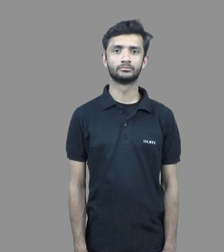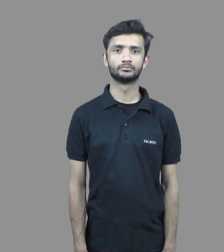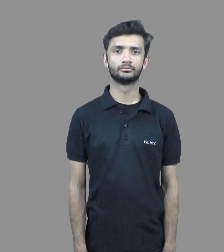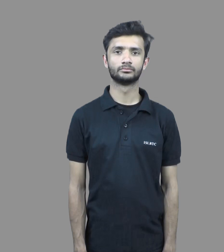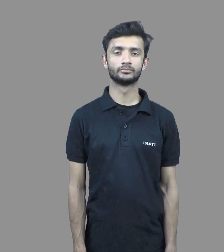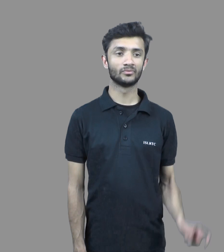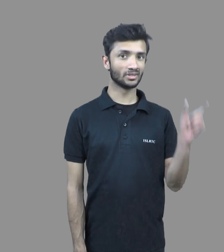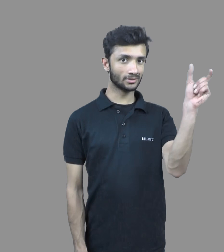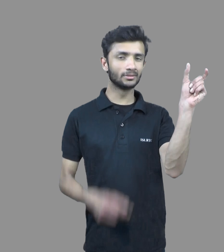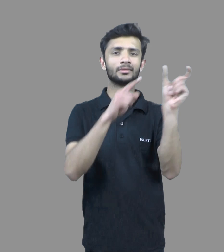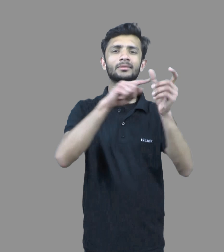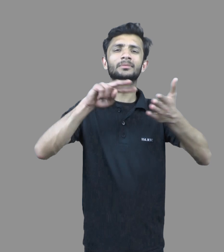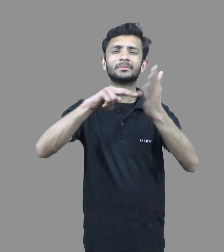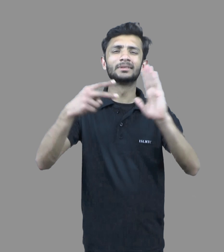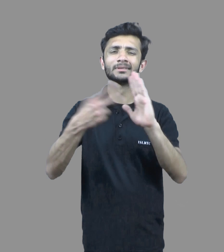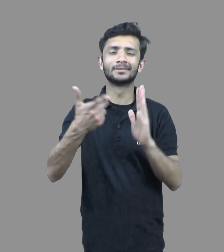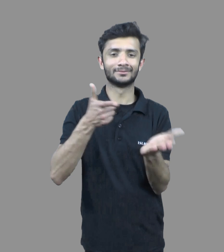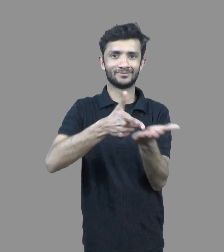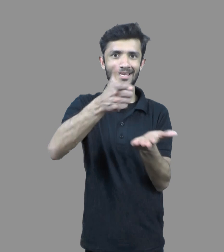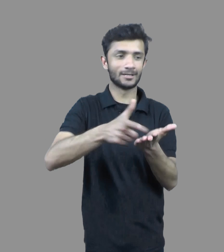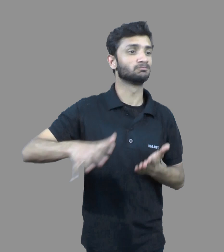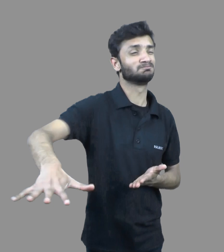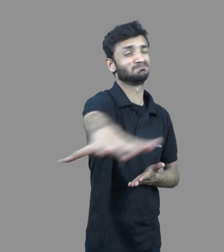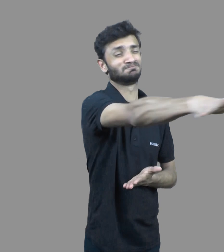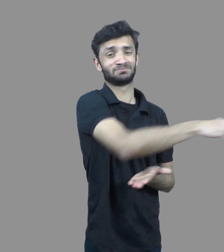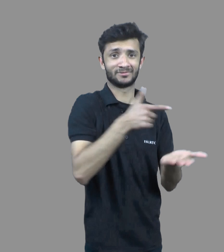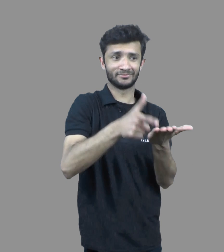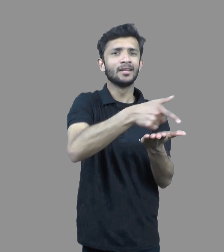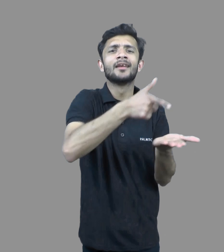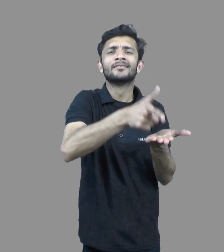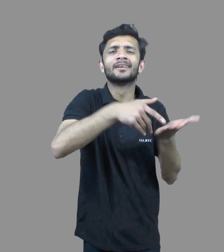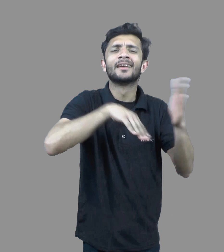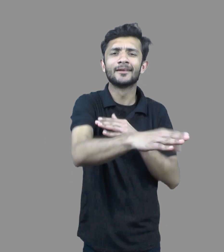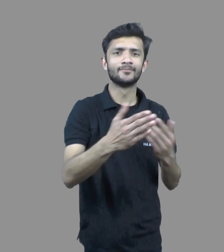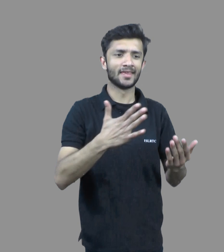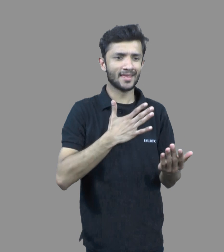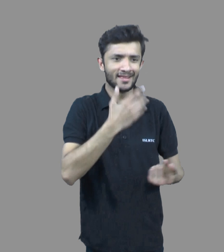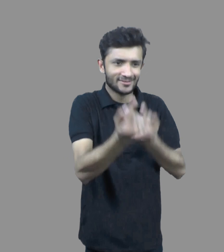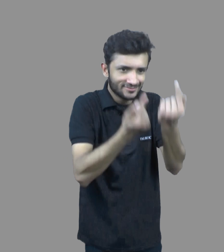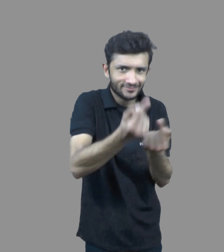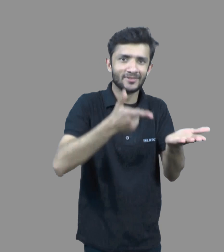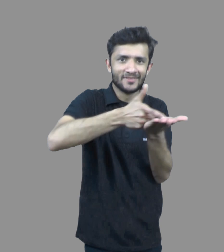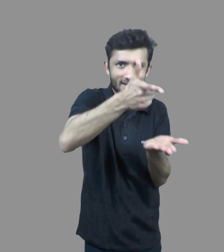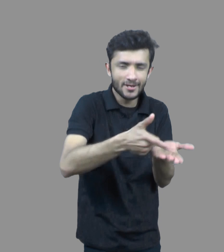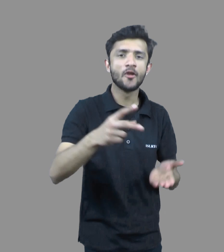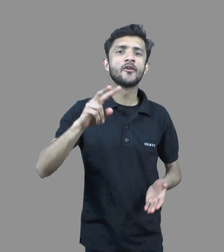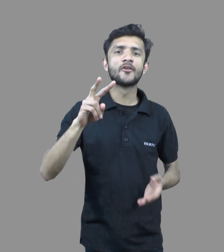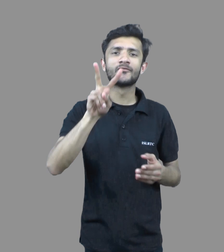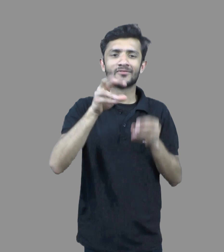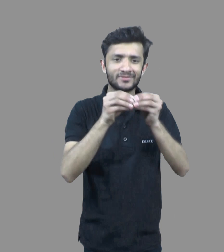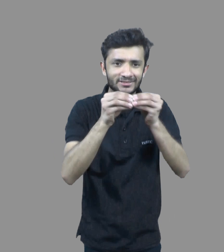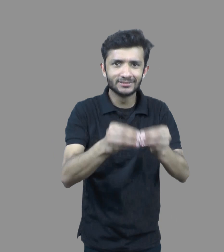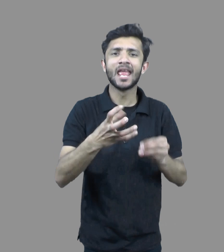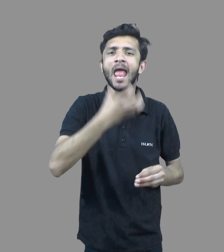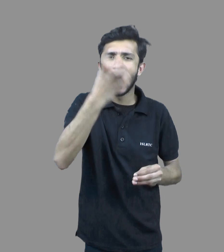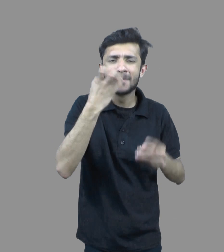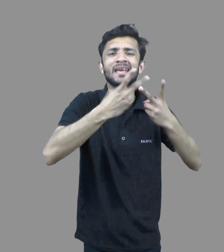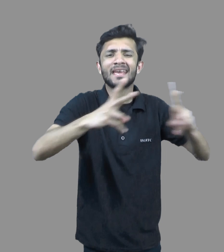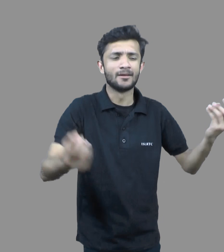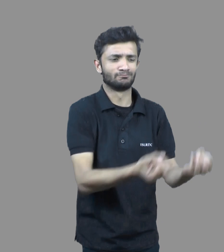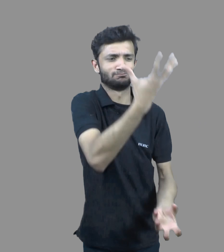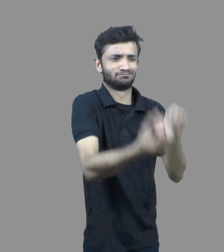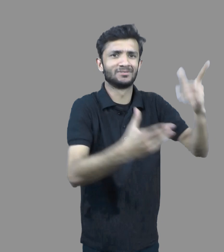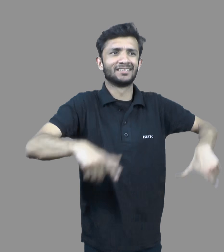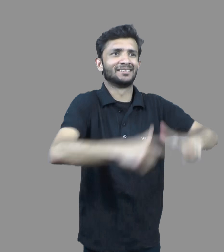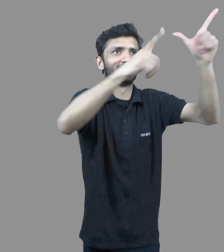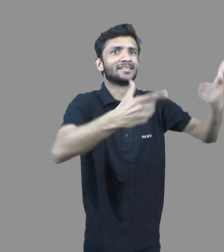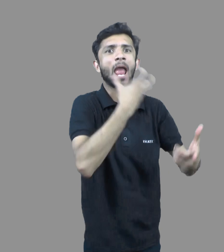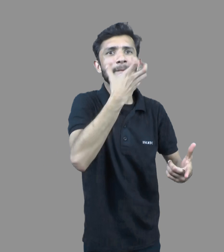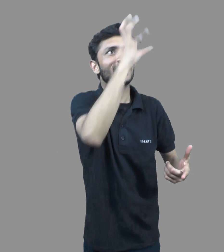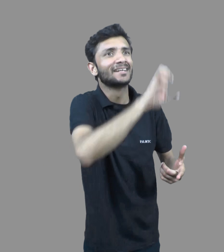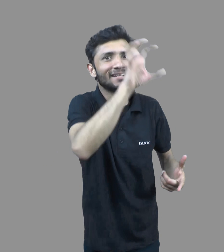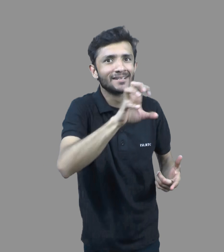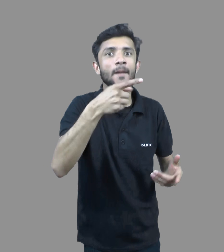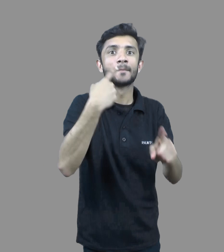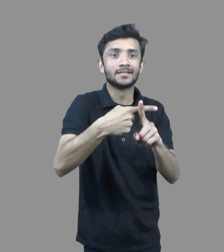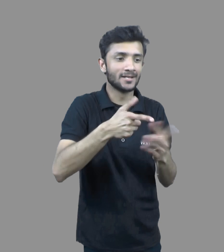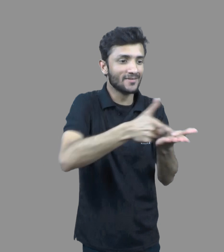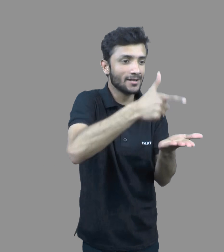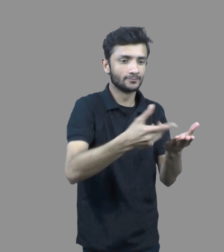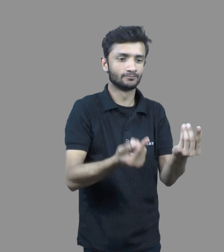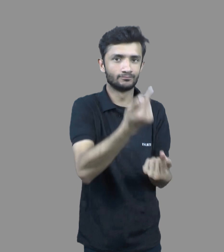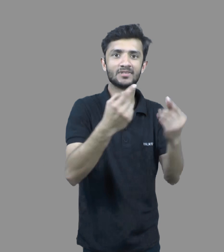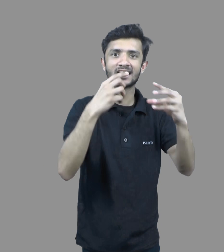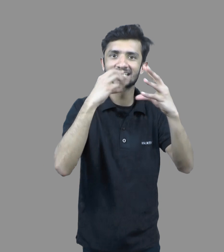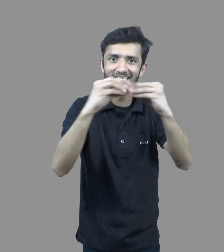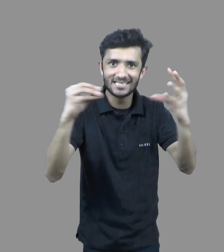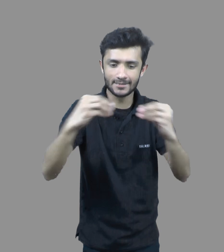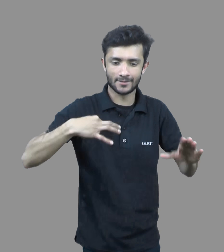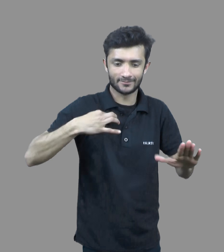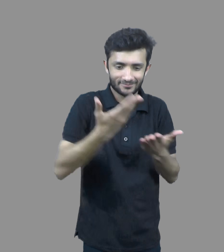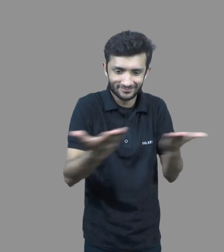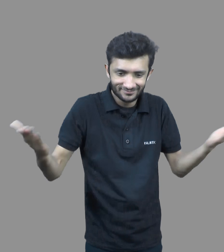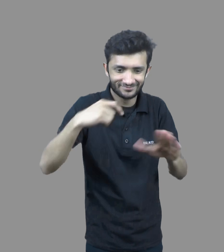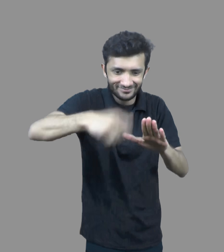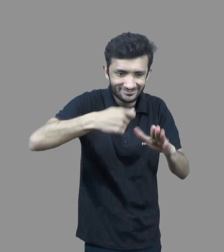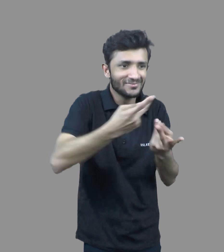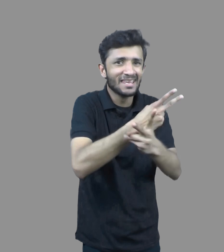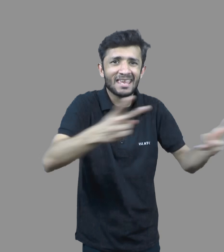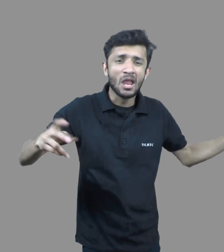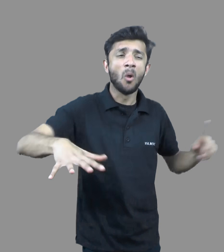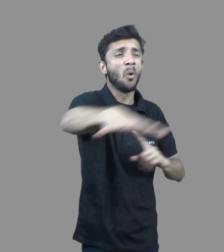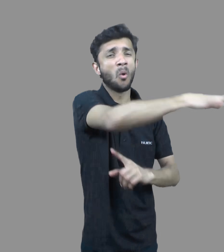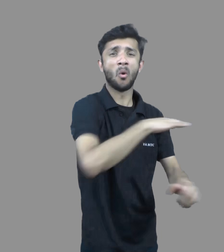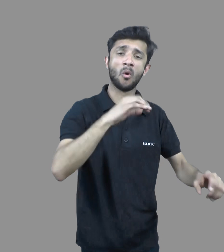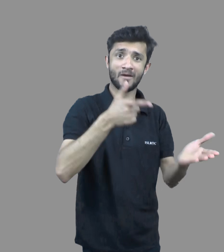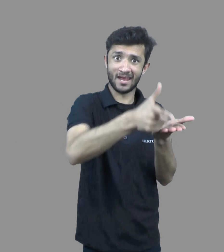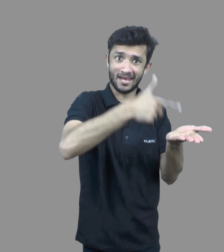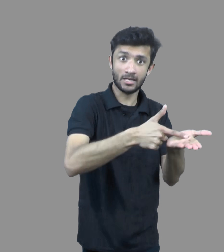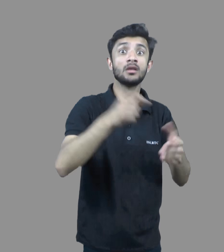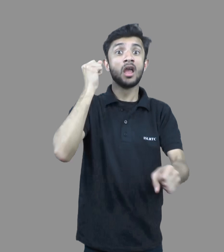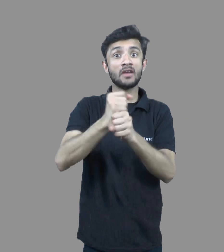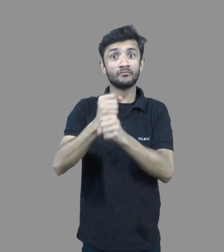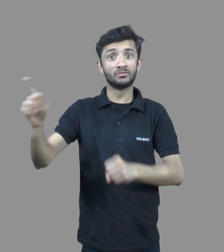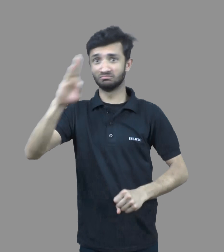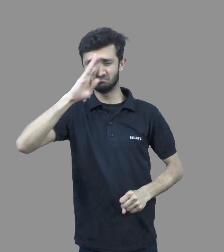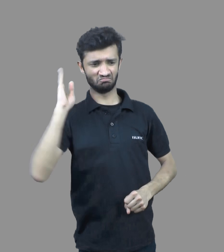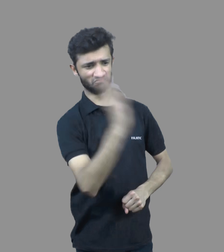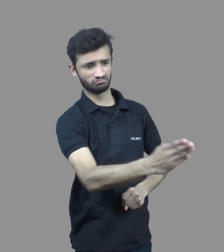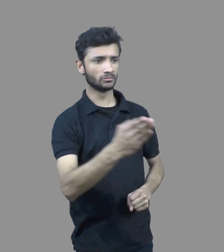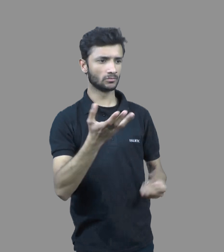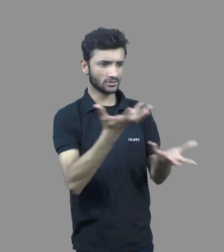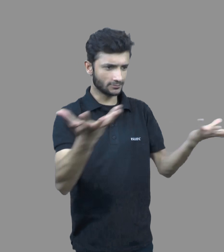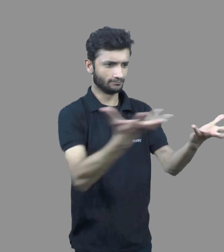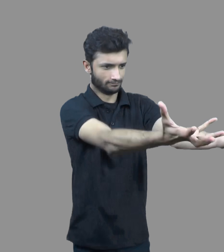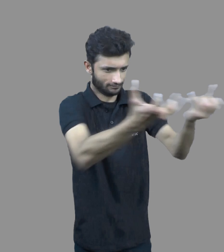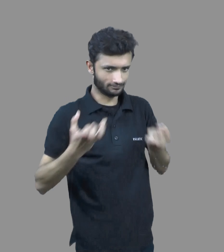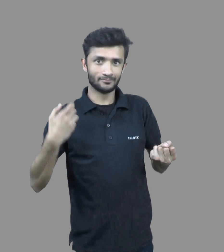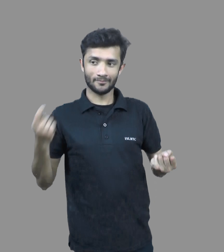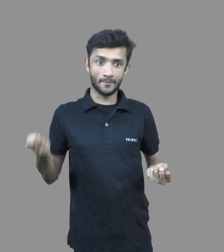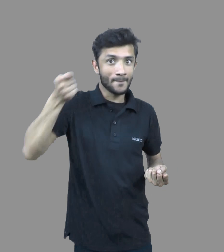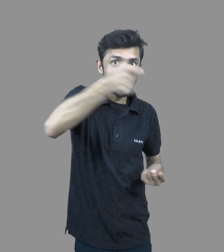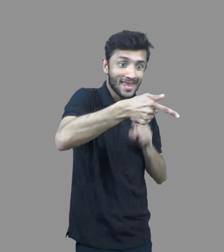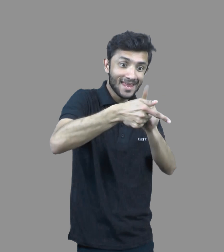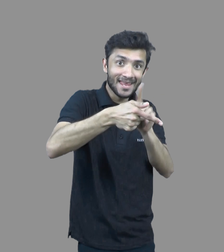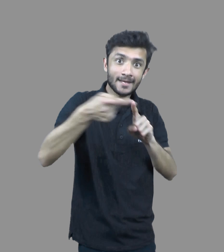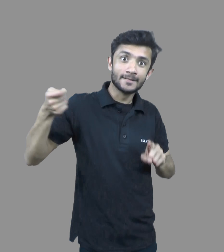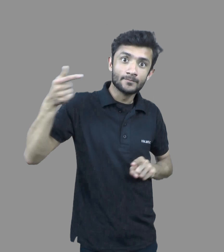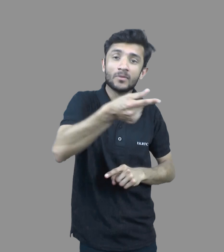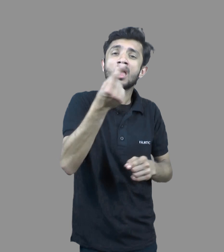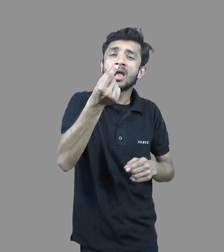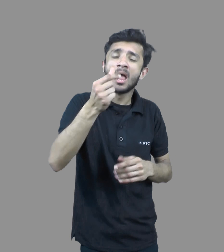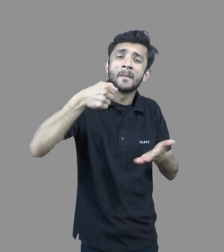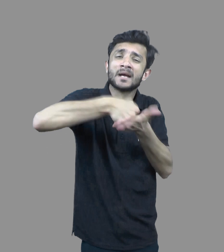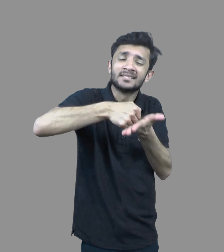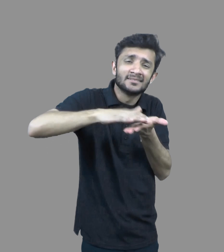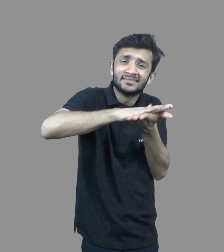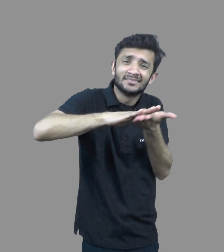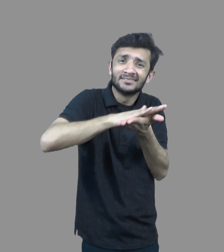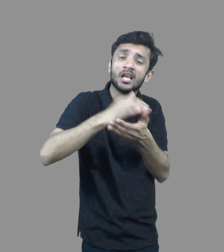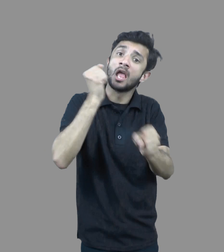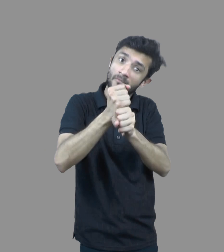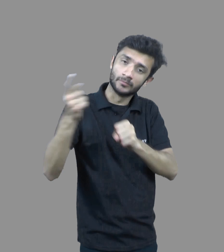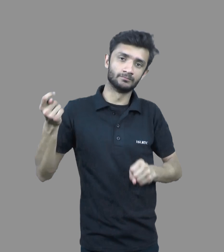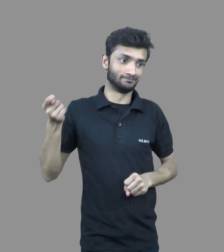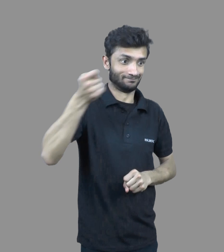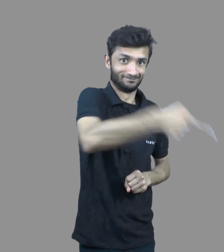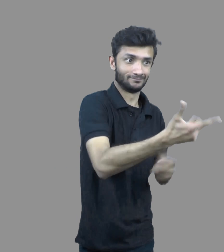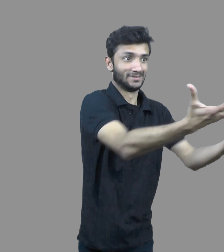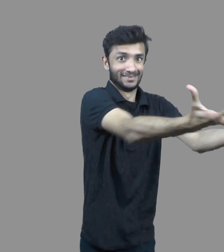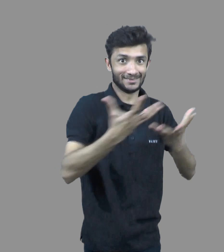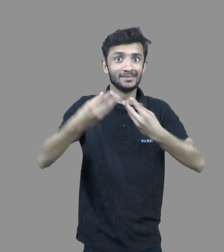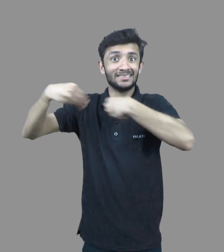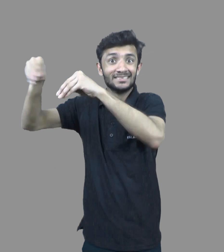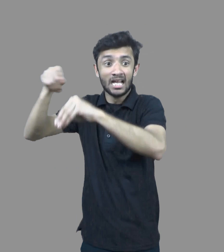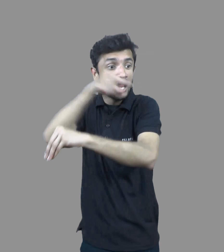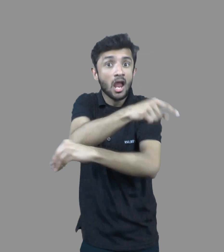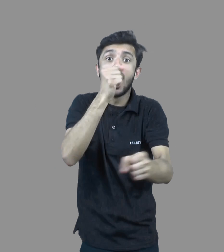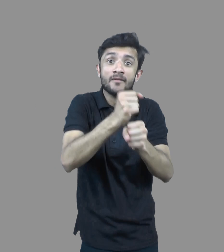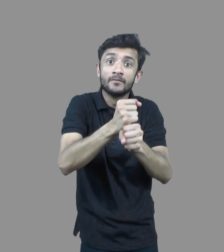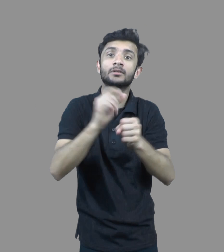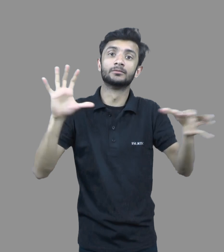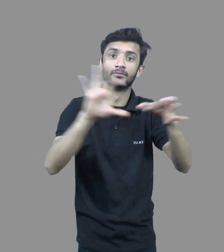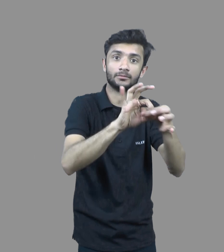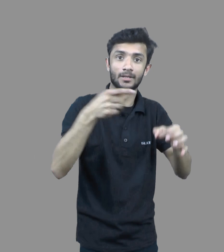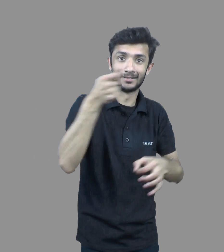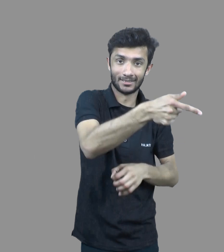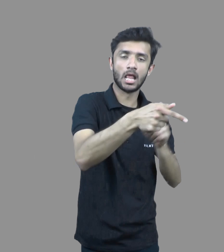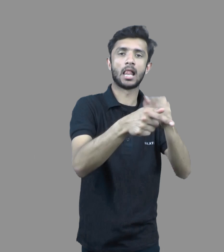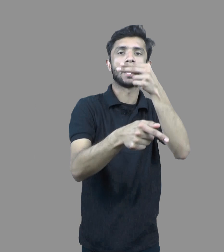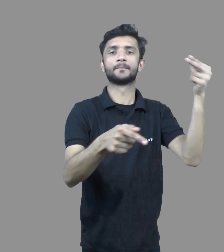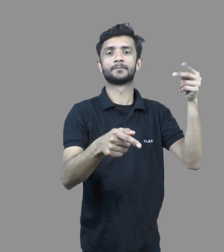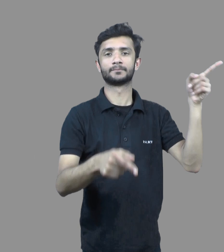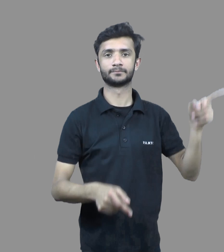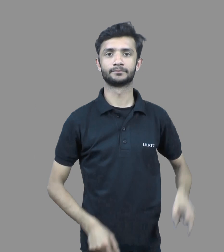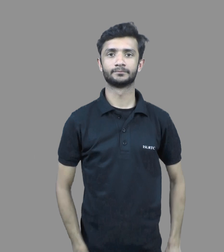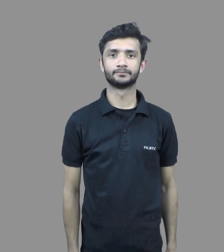Minimum Support Price